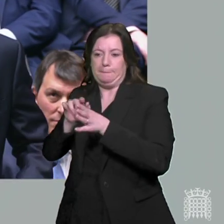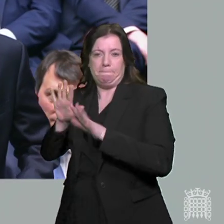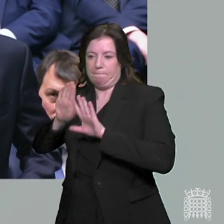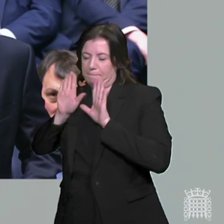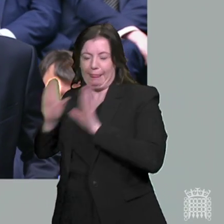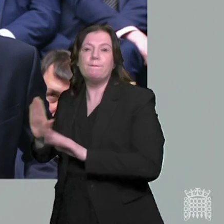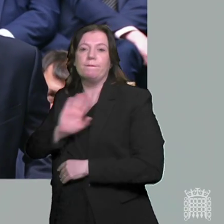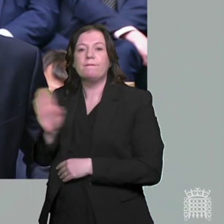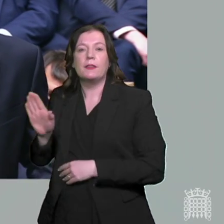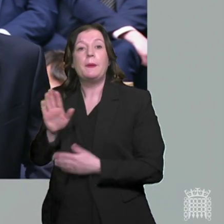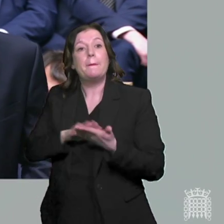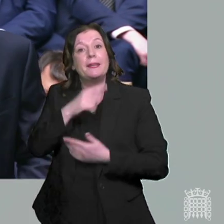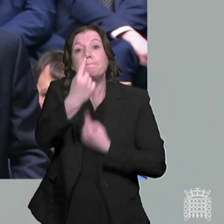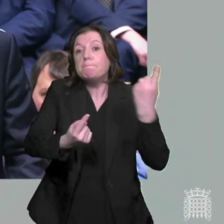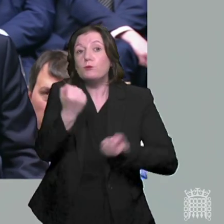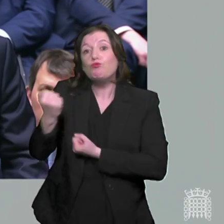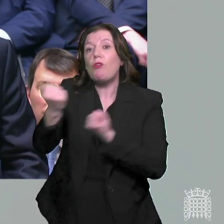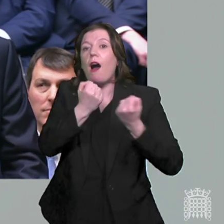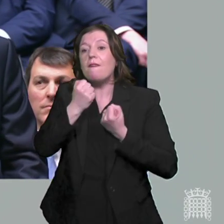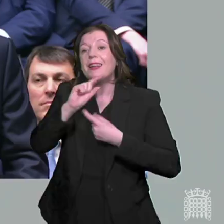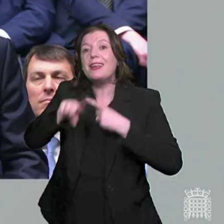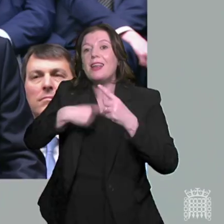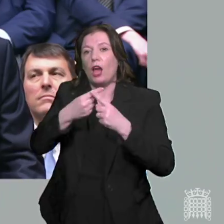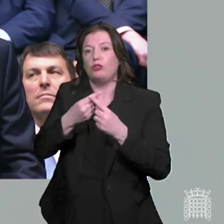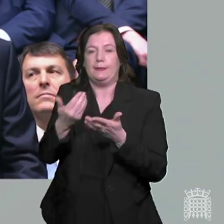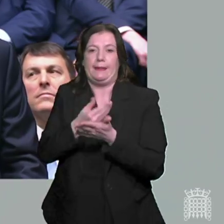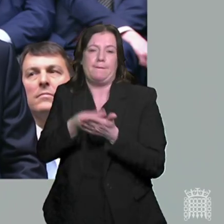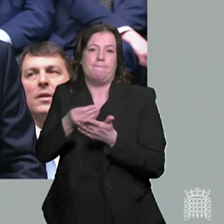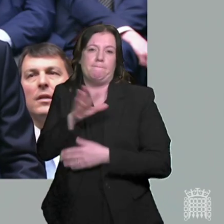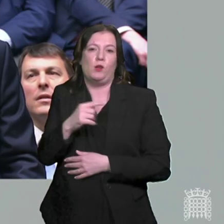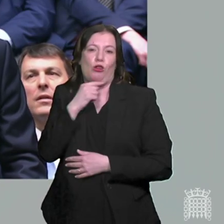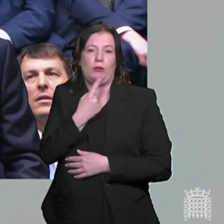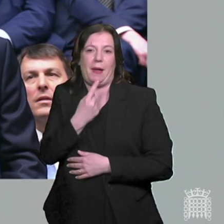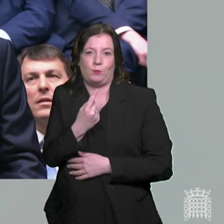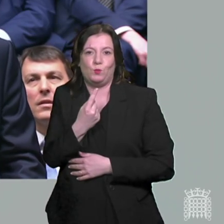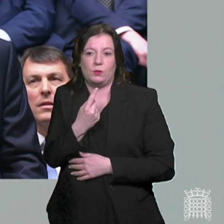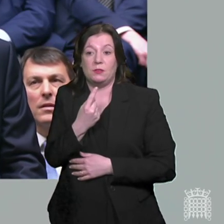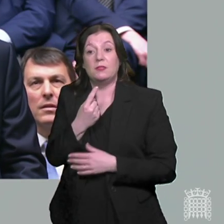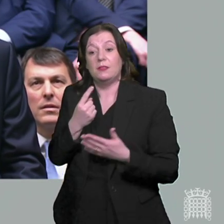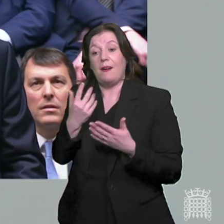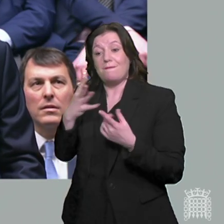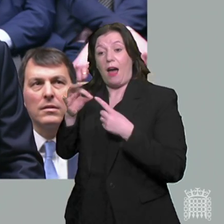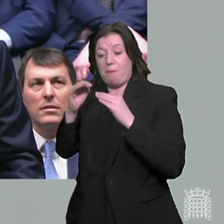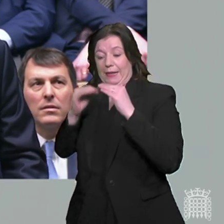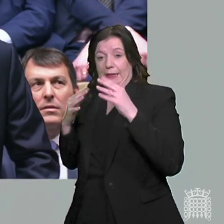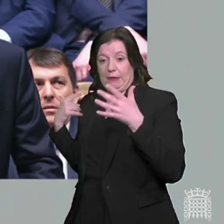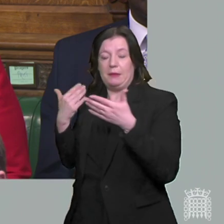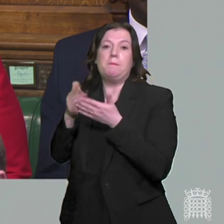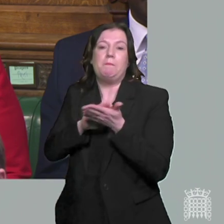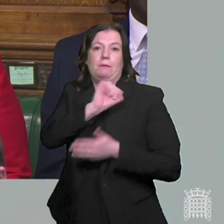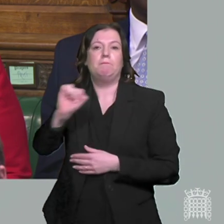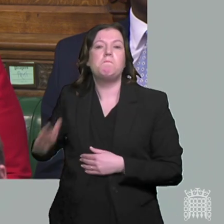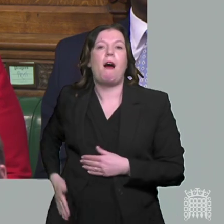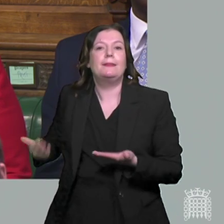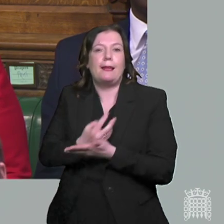That saves the average driver £100 next year and around £200 since the 5p cut was introduced.